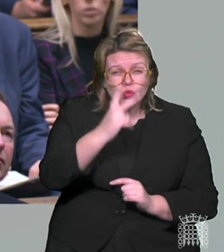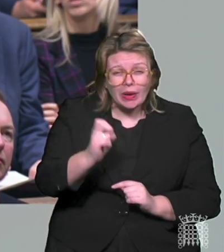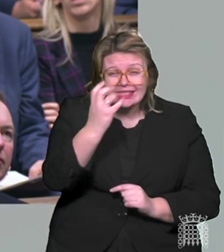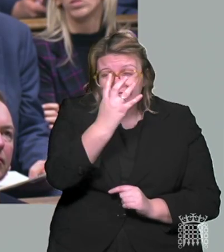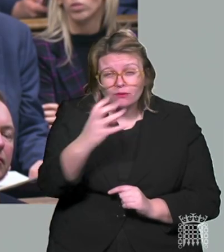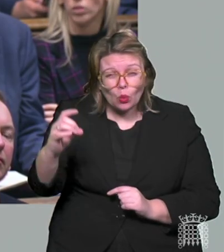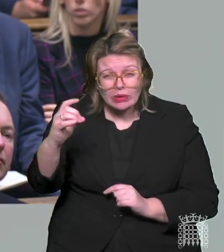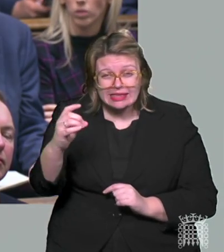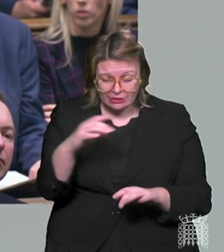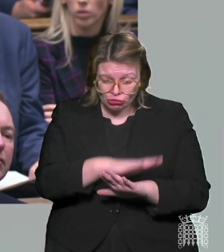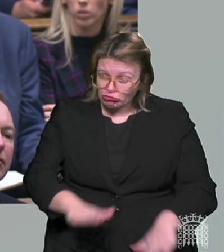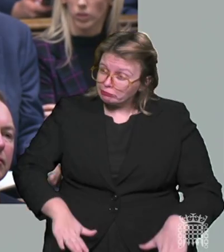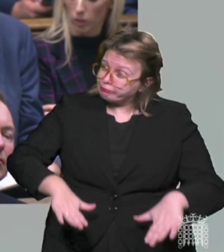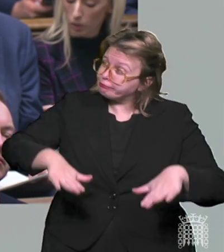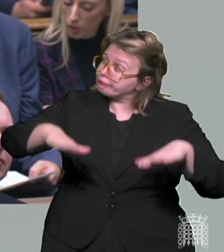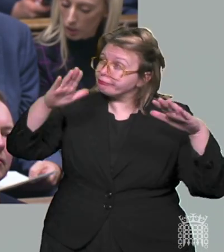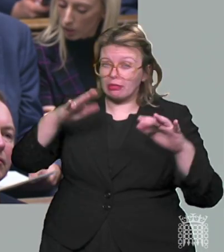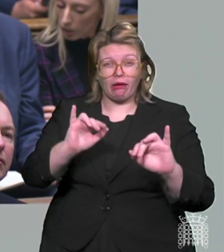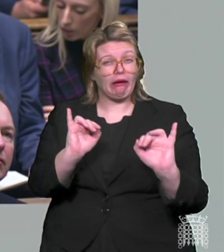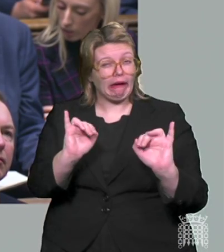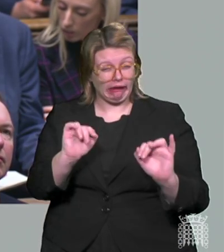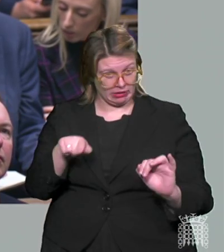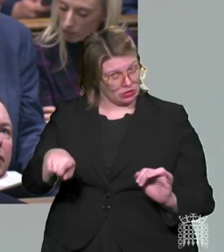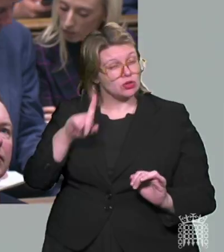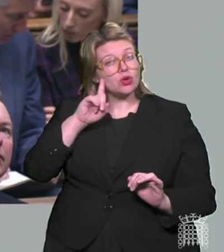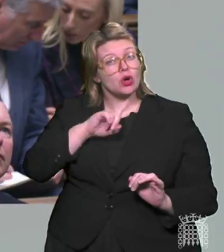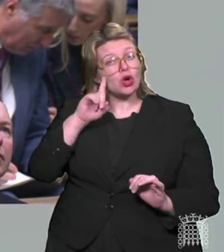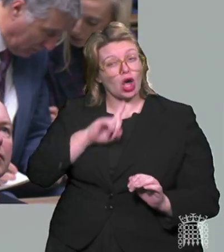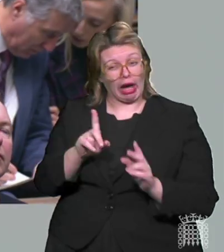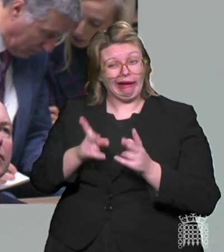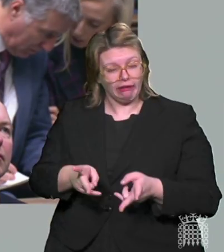I do not think that that is fast enough, and neither does Ella’s mum, Rosamund Adoo-Kissi-Debrah.